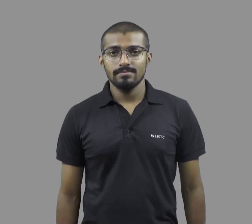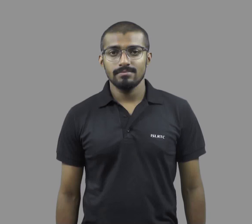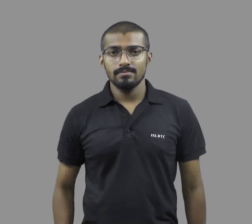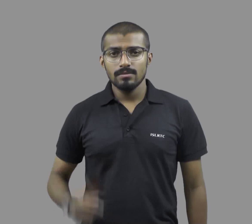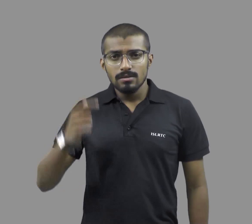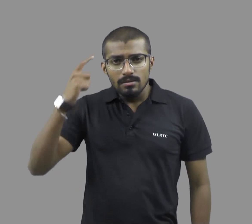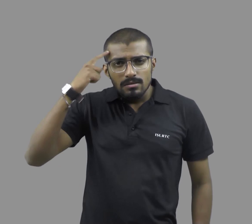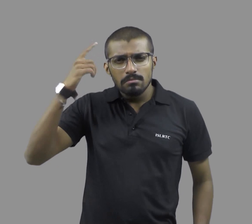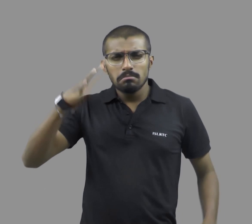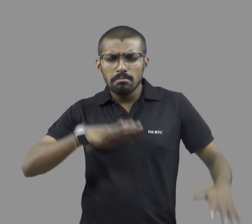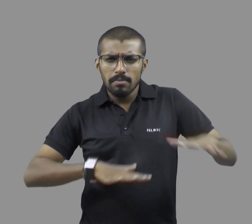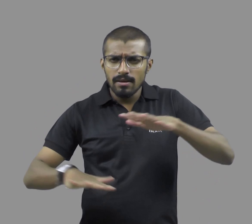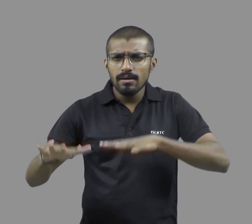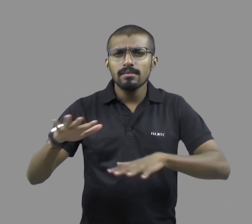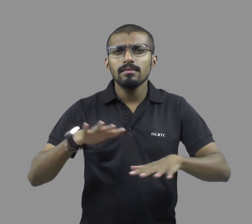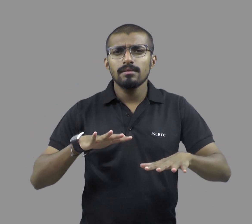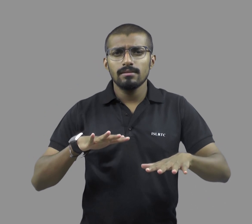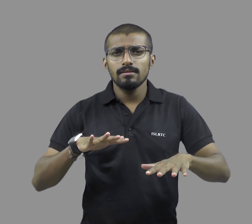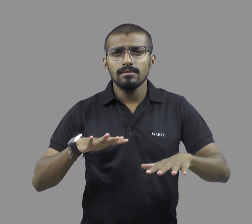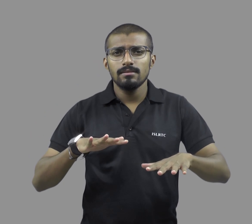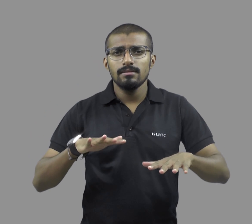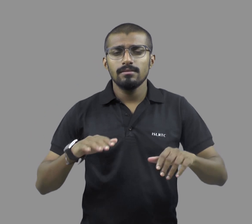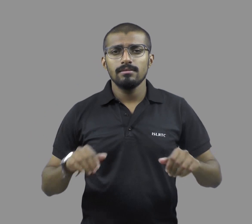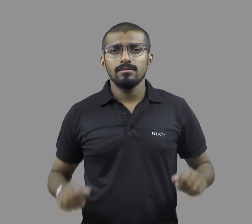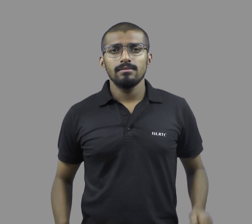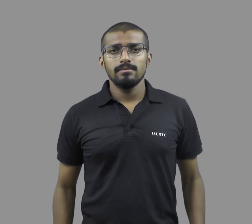Plan